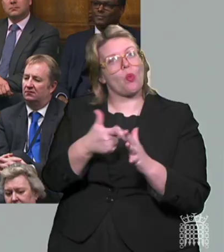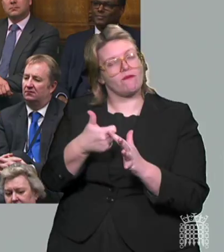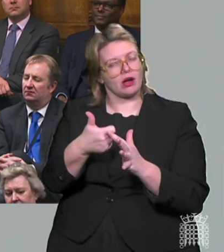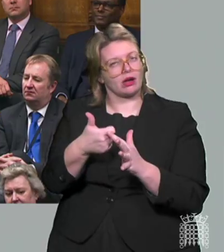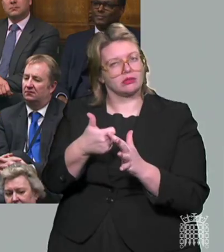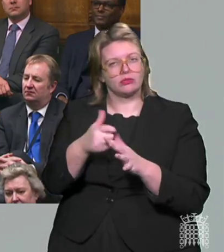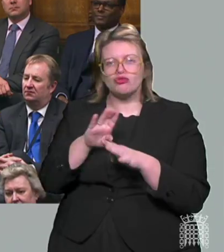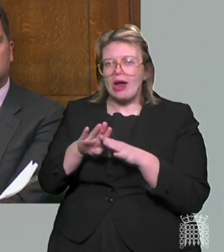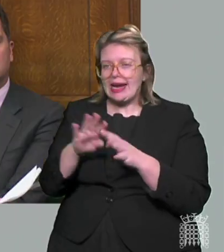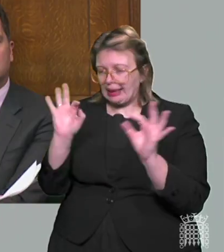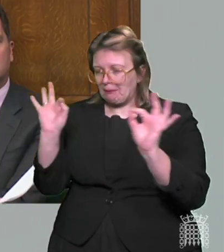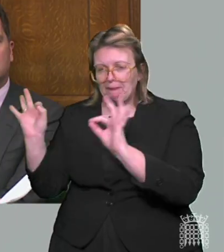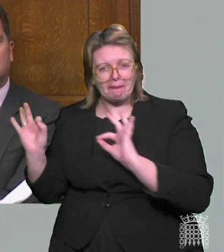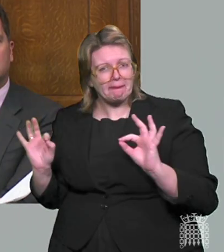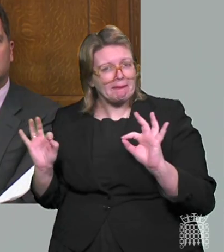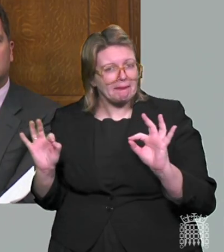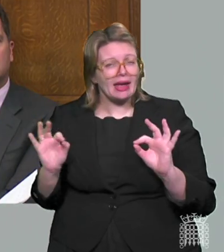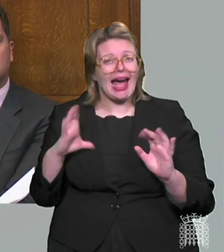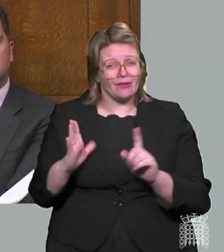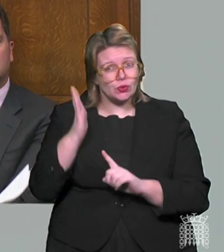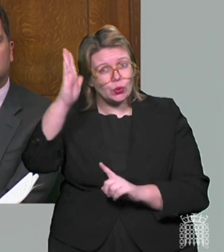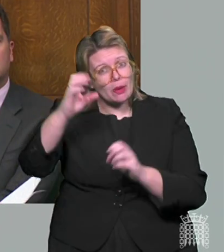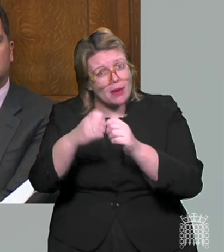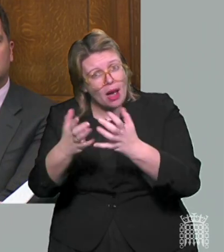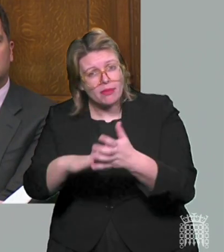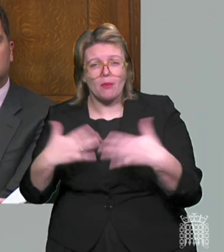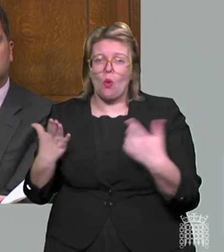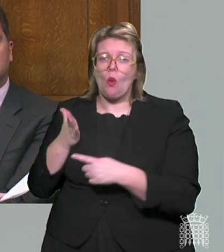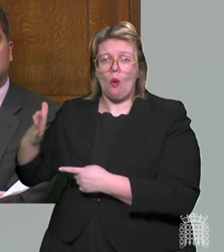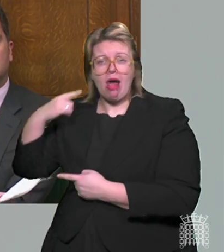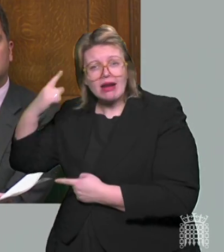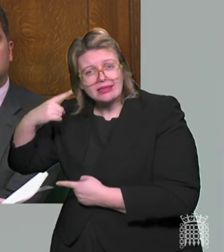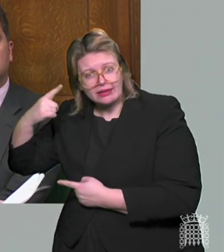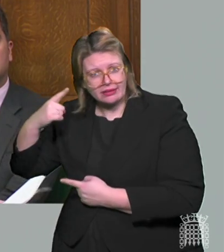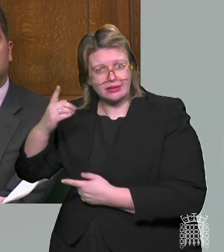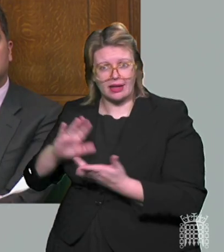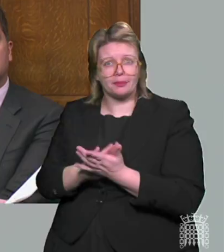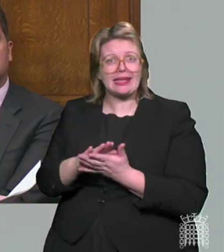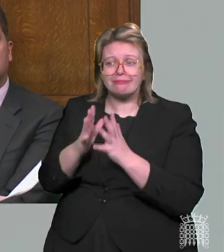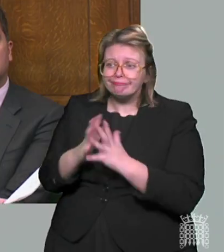or London. It is not really surprising, therefore, that in Norfolk we have a dearth of dentists, whether NHS or private.